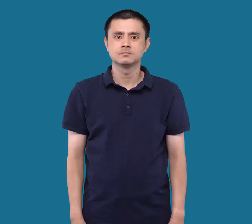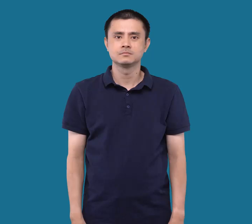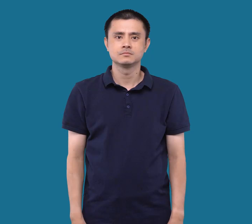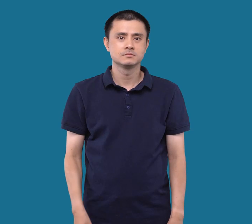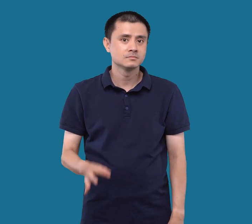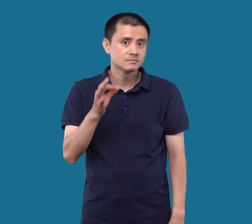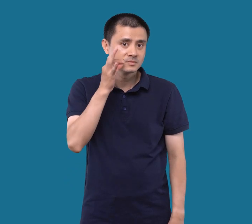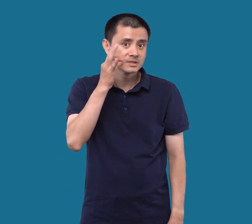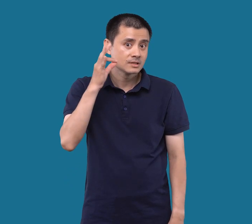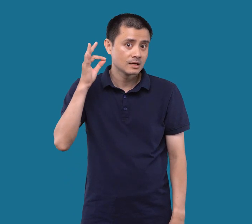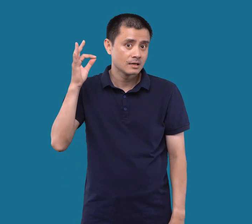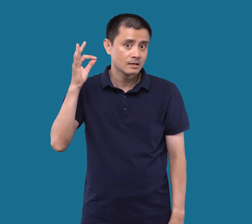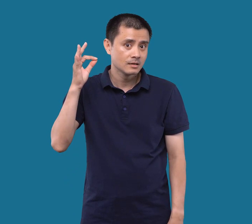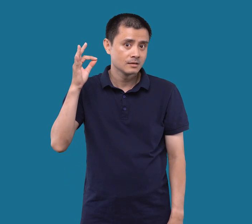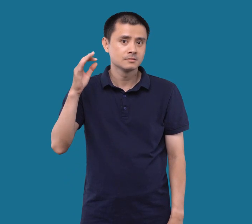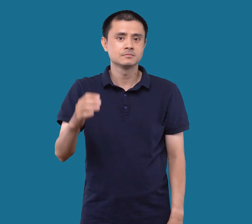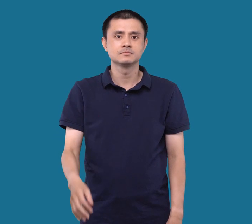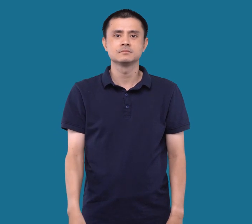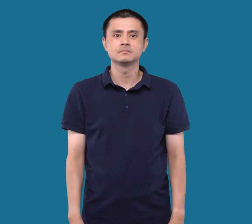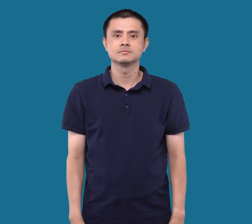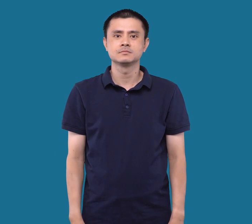chính tả